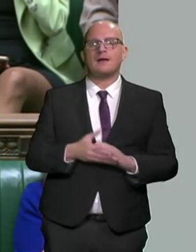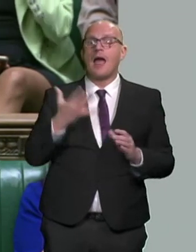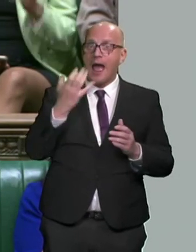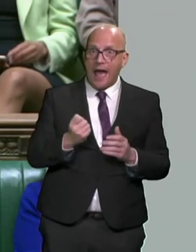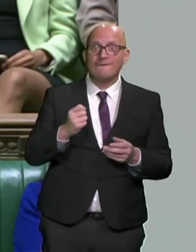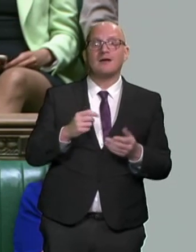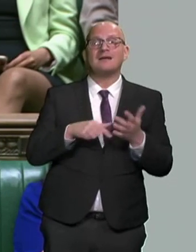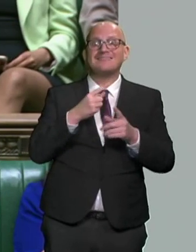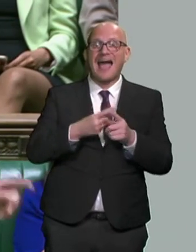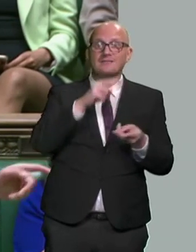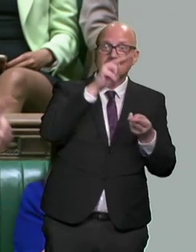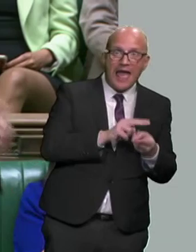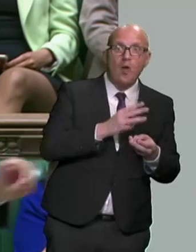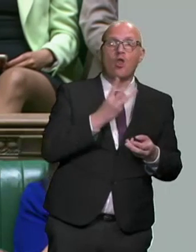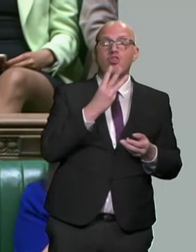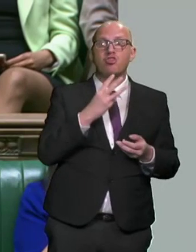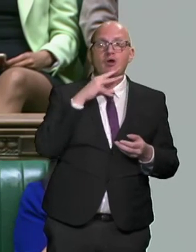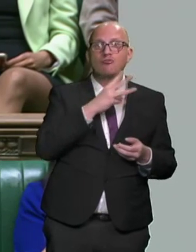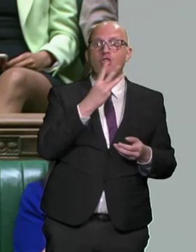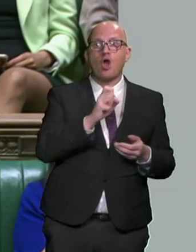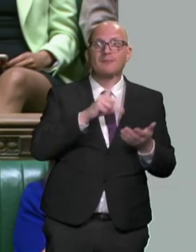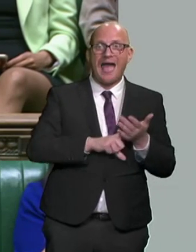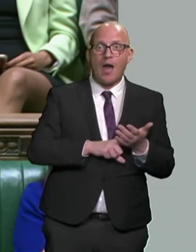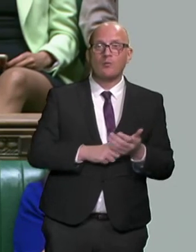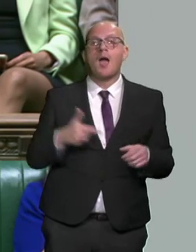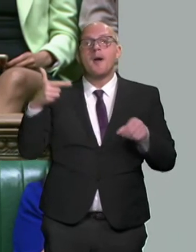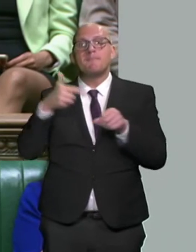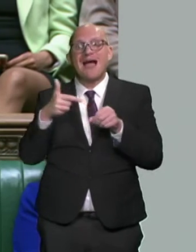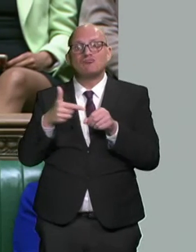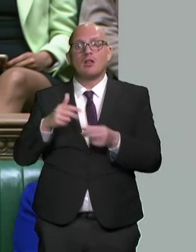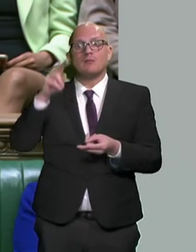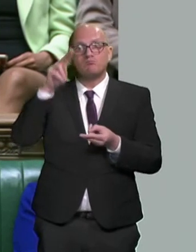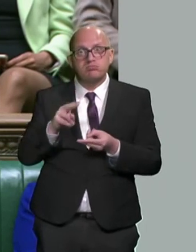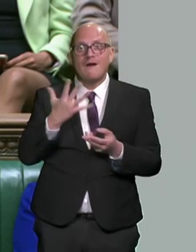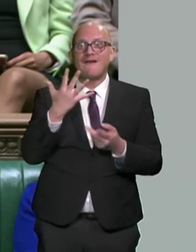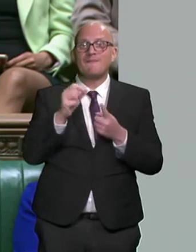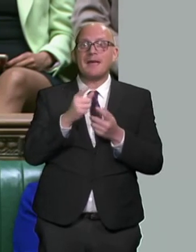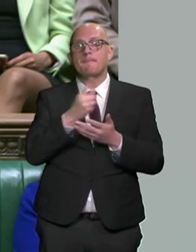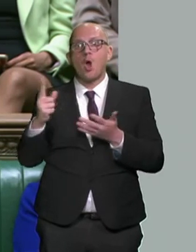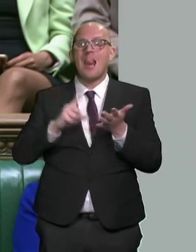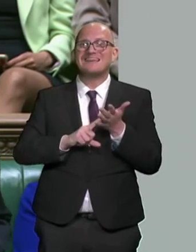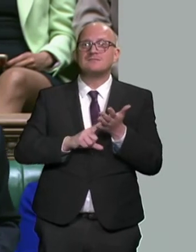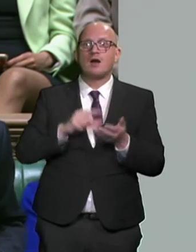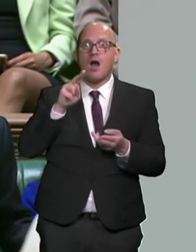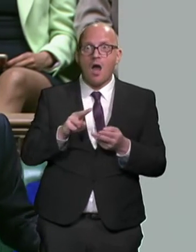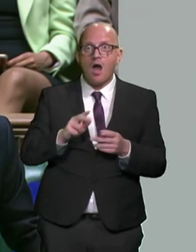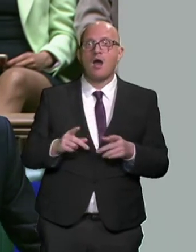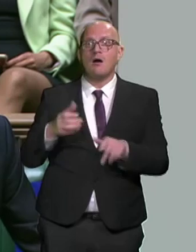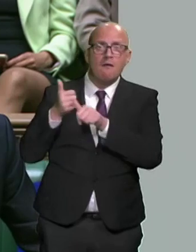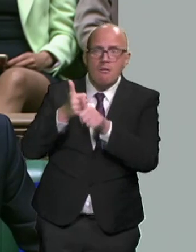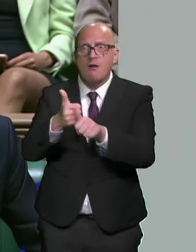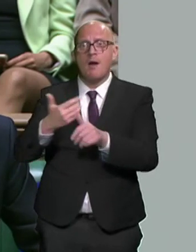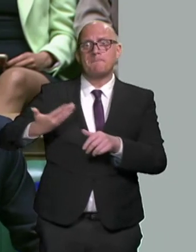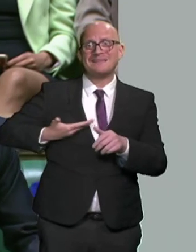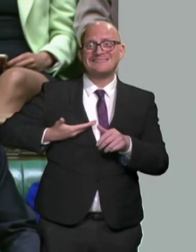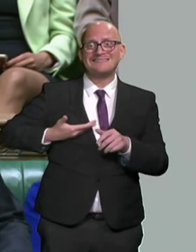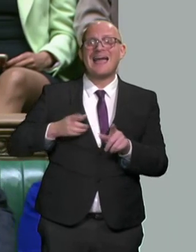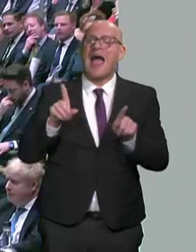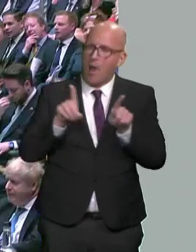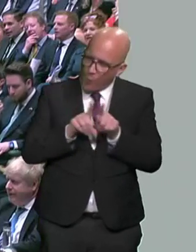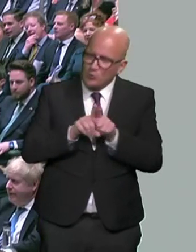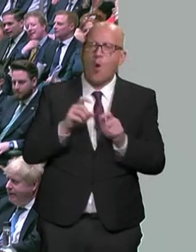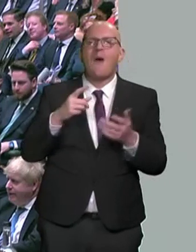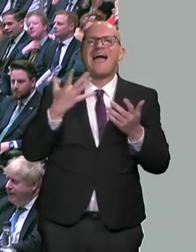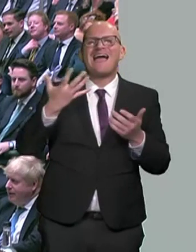It cuts taxes on fuel by 5p per litre. It cuts taxes on business and, yes, for the for the first time in a long time, it cuts income tax.